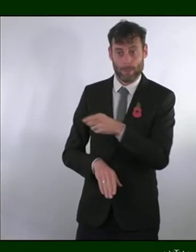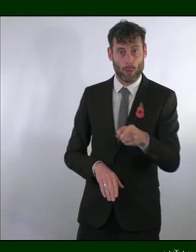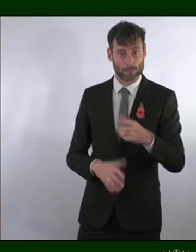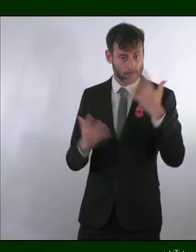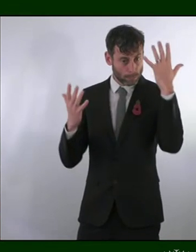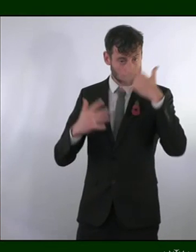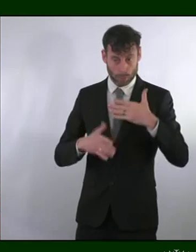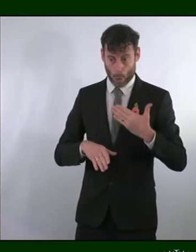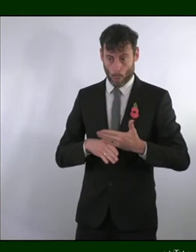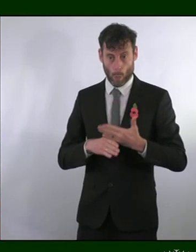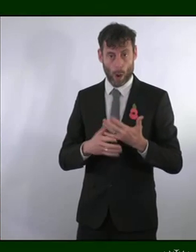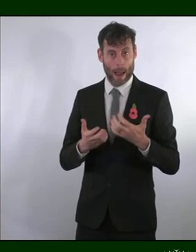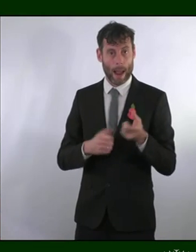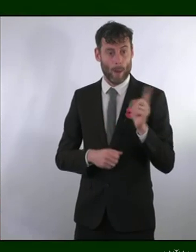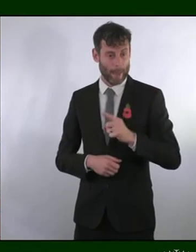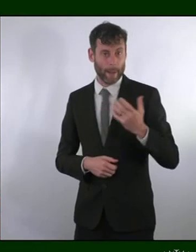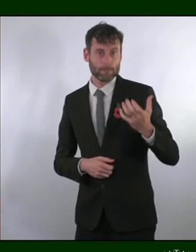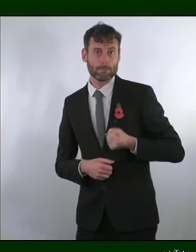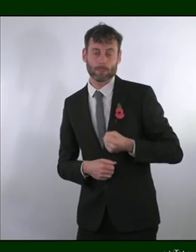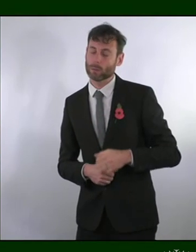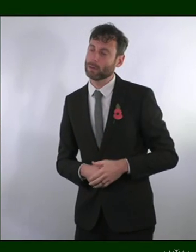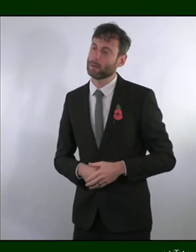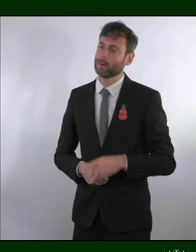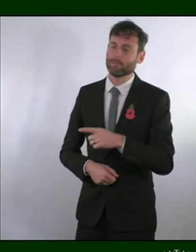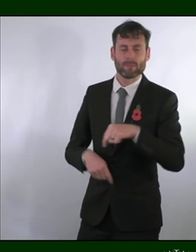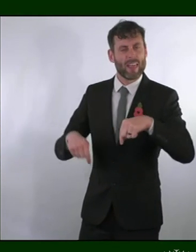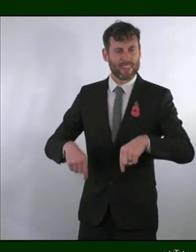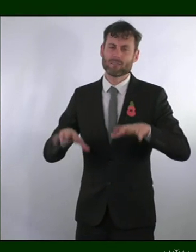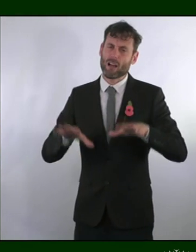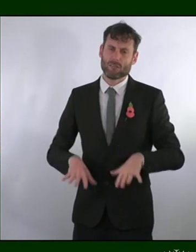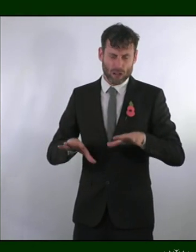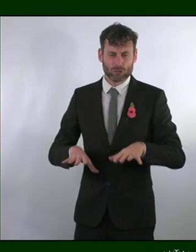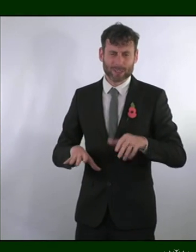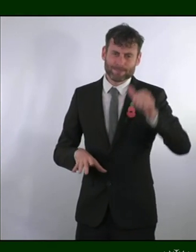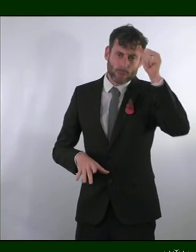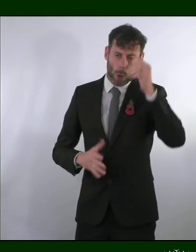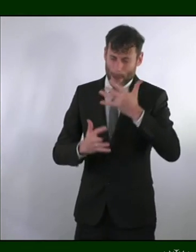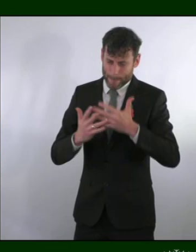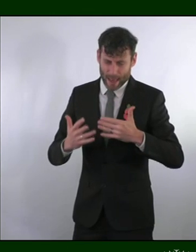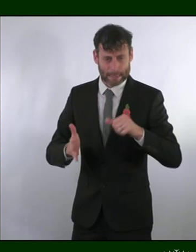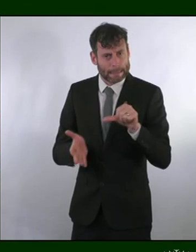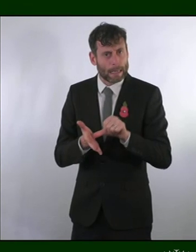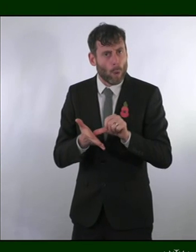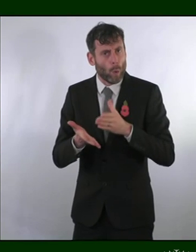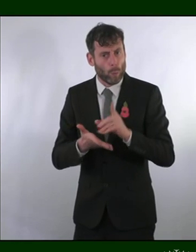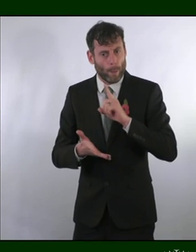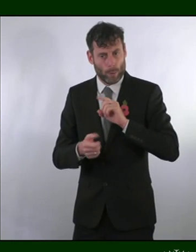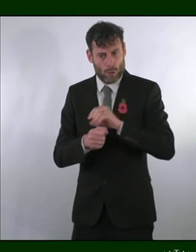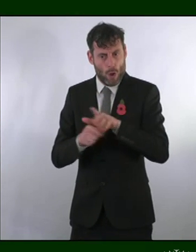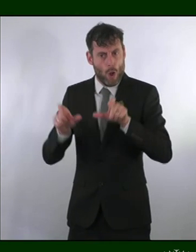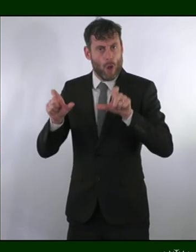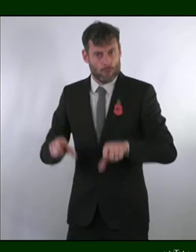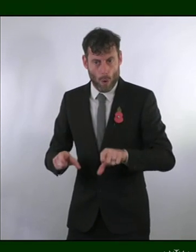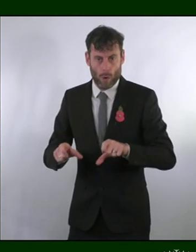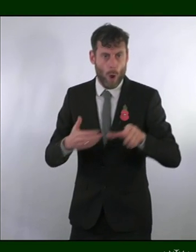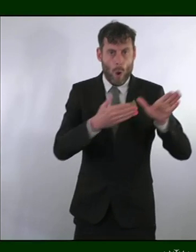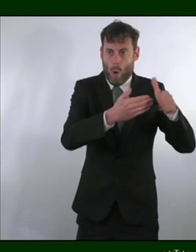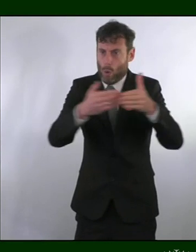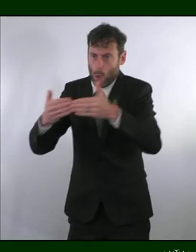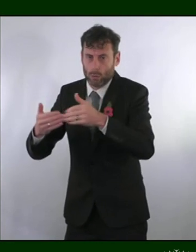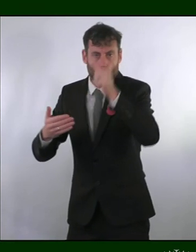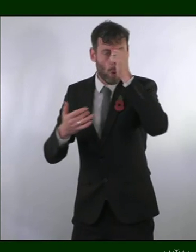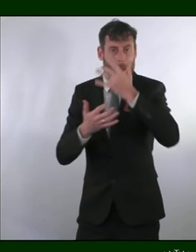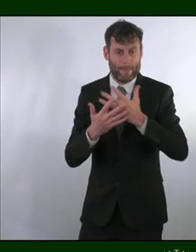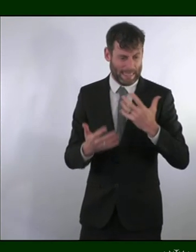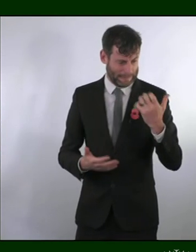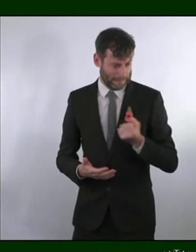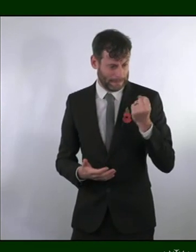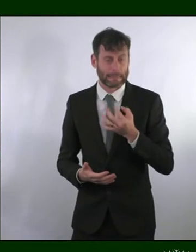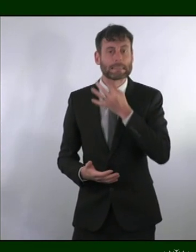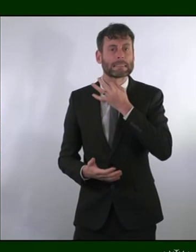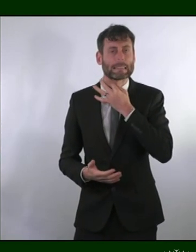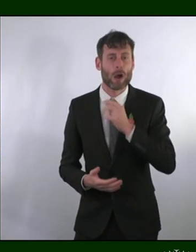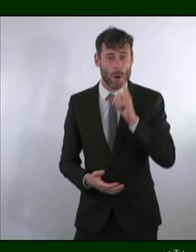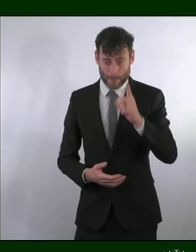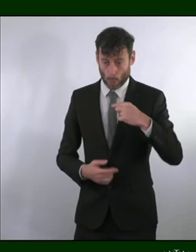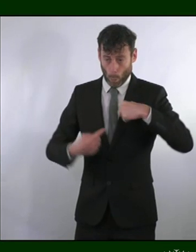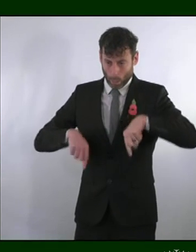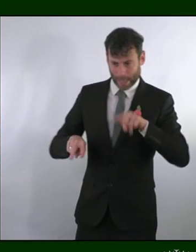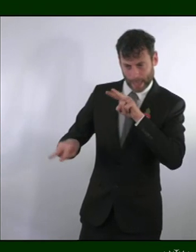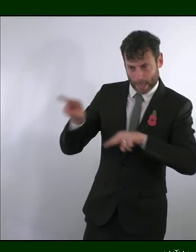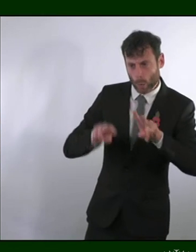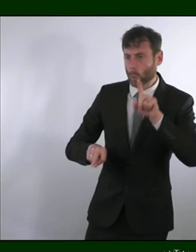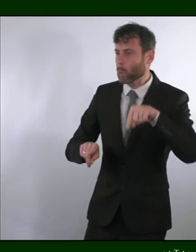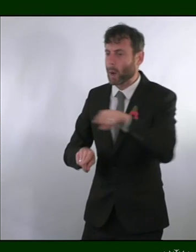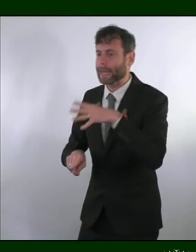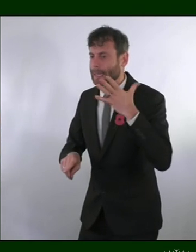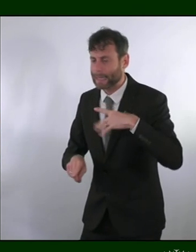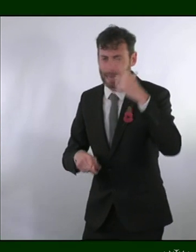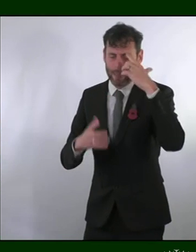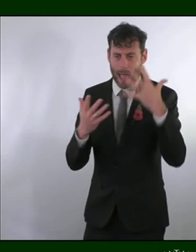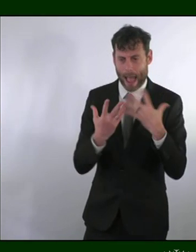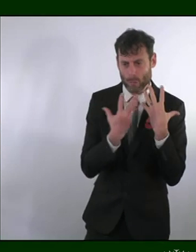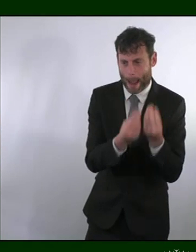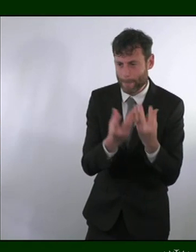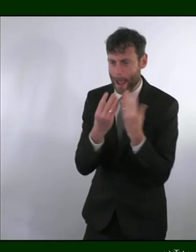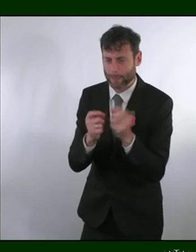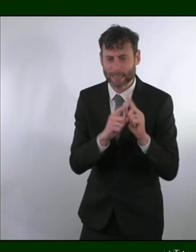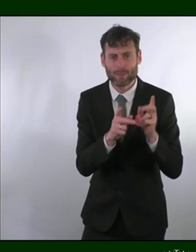Unquestionably, this pandemic has been hard on the people of this country, and unquestionably there are people who have suffered throughout the pandemic and people whose livelihoods have suffered, but we have done everything that we possibly can to help.